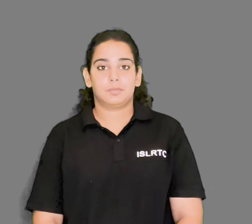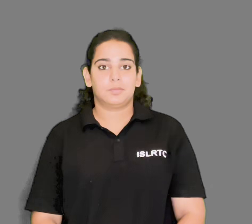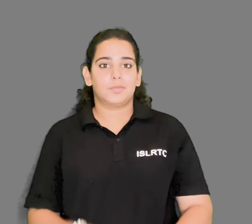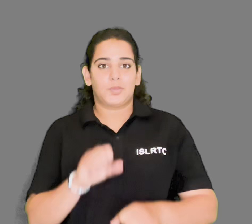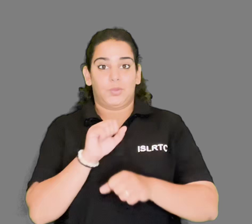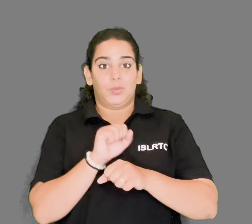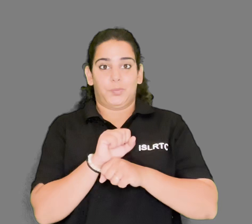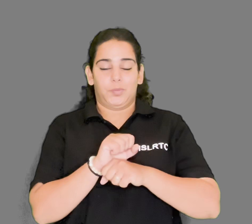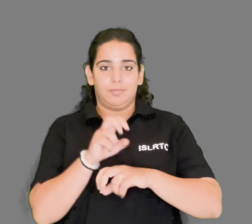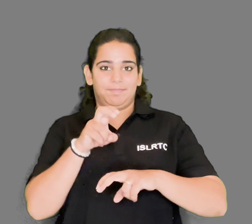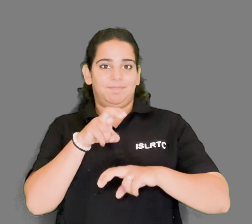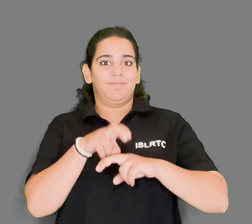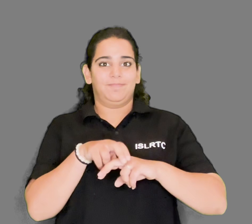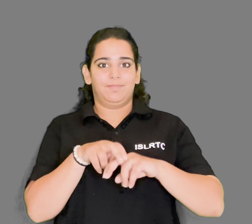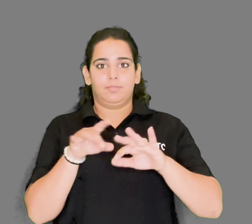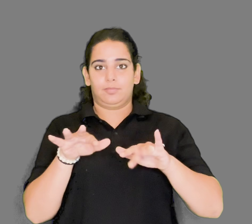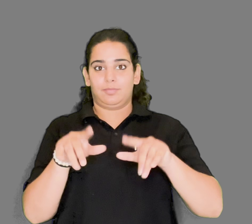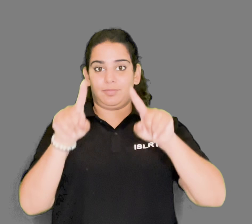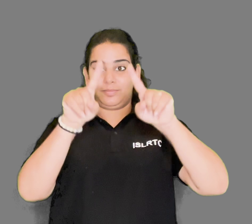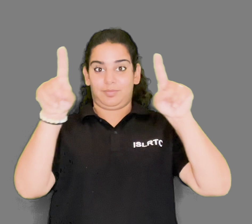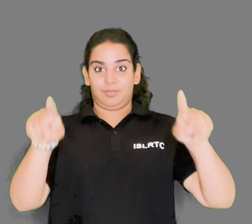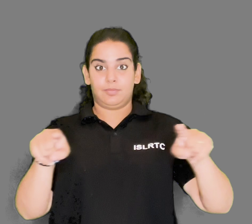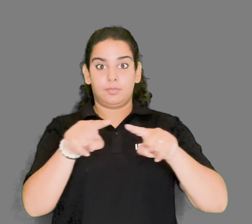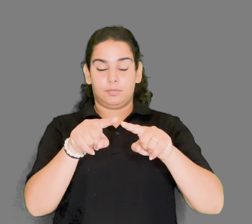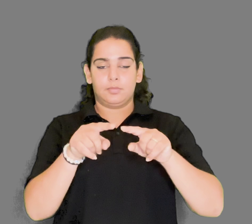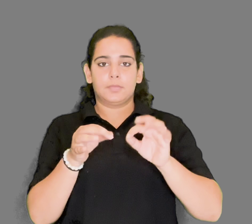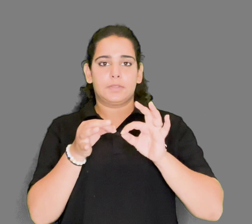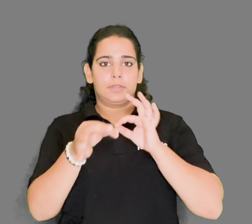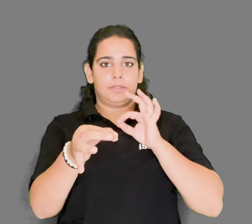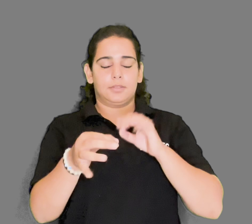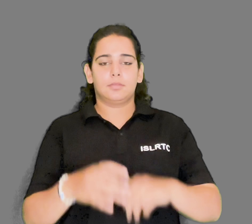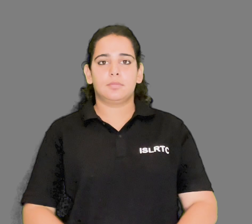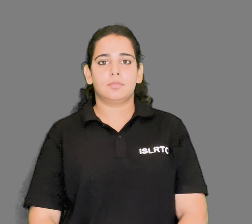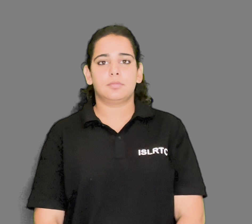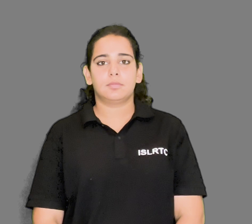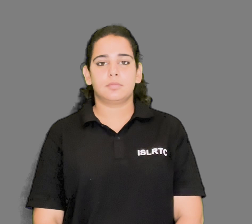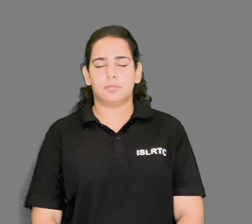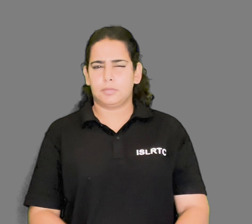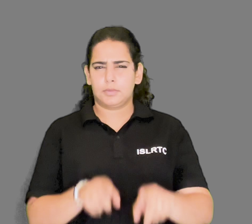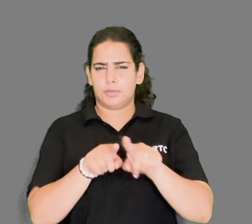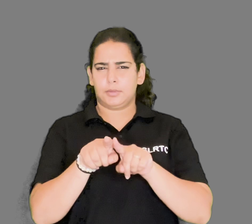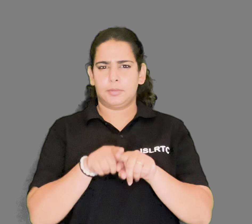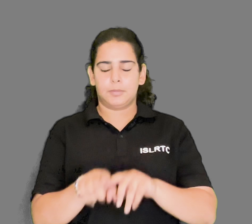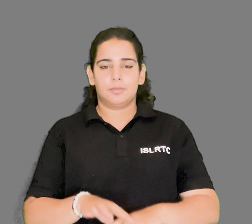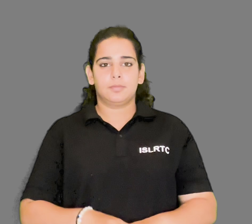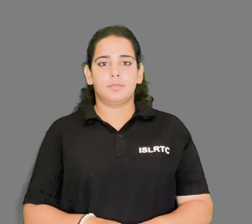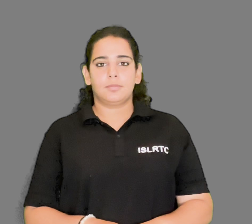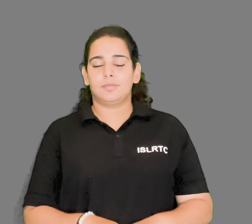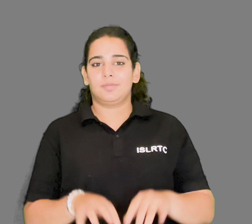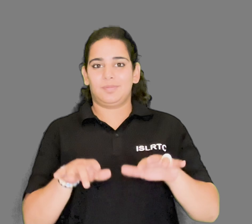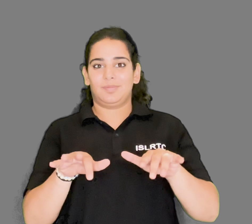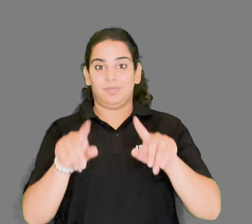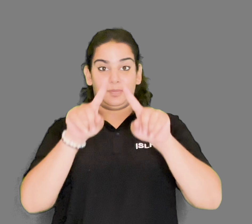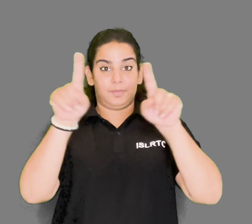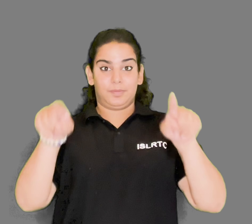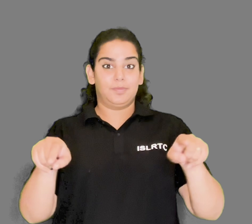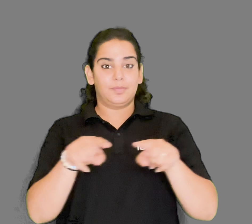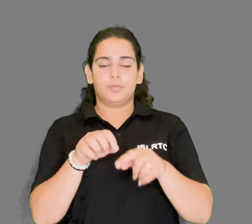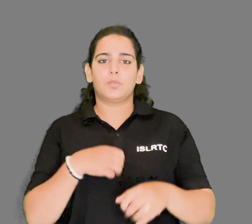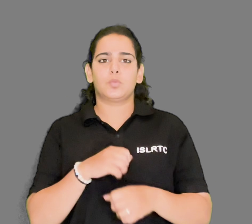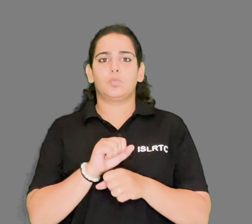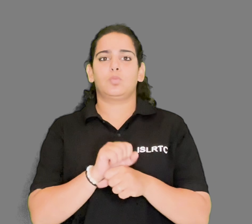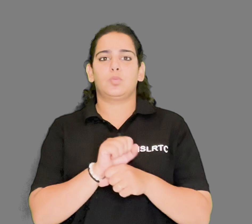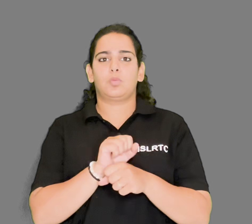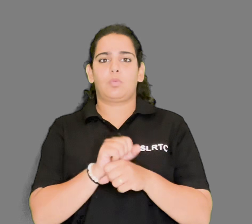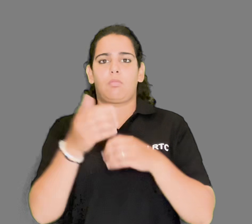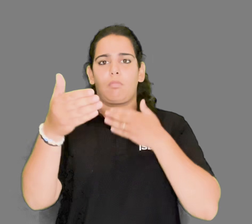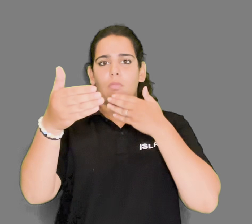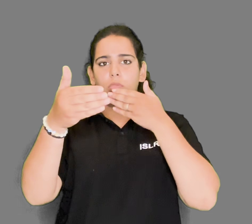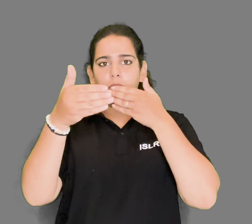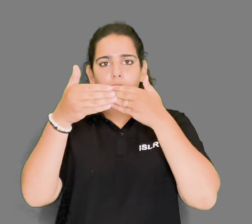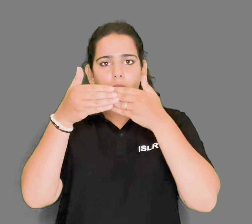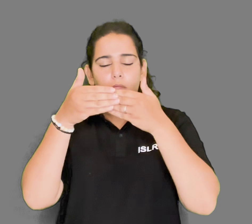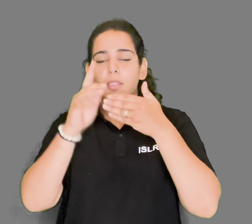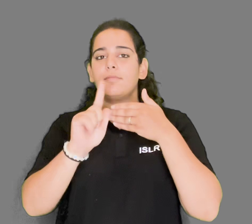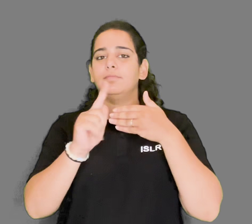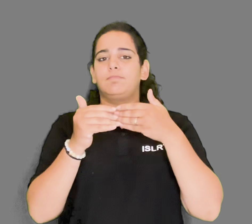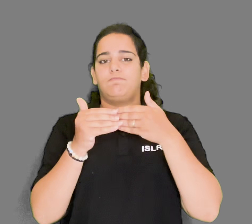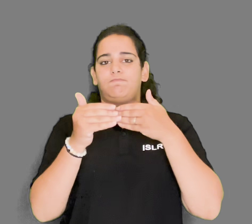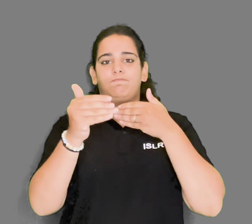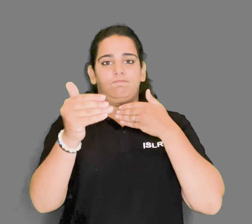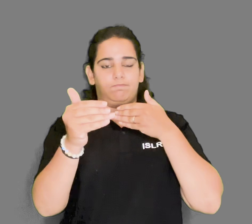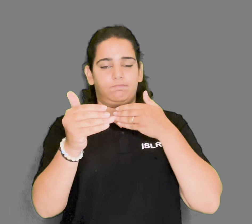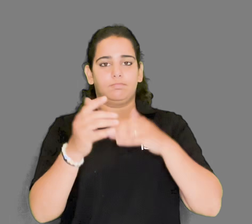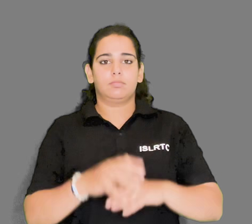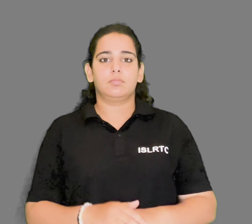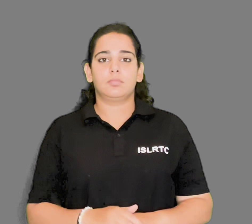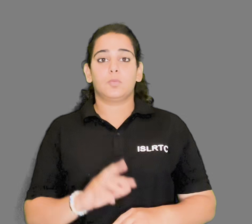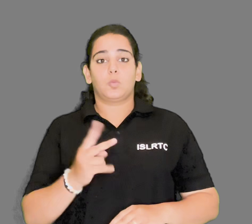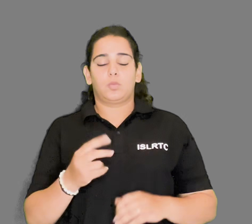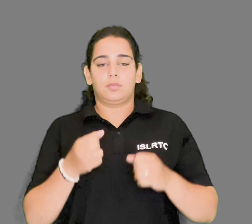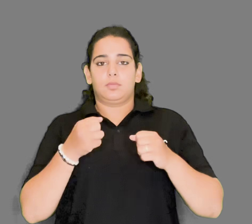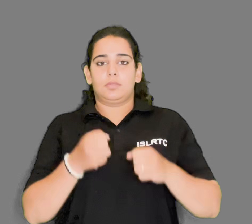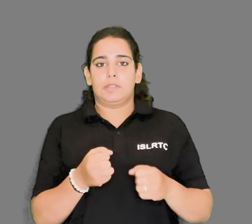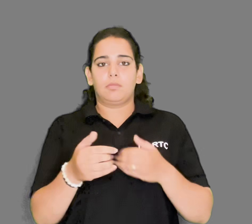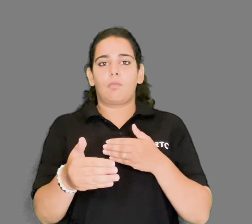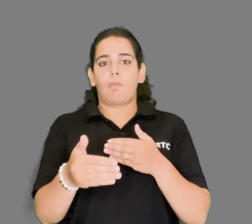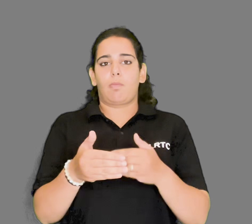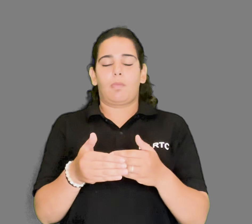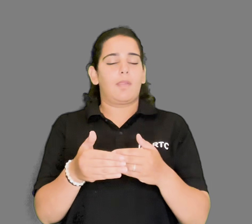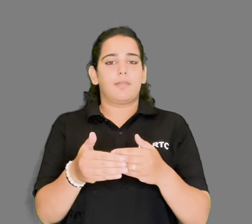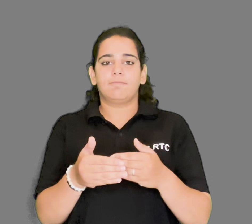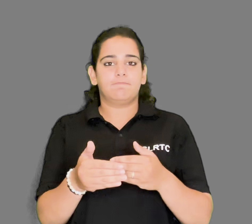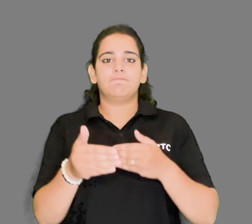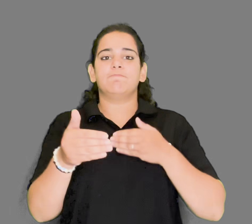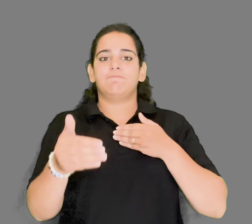Adjustable Workstation Workspaces that can be customized to accommodate different needs, such as desks that can be raised or lowered and ergonomic chairs